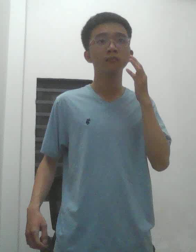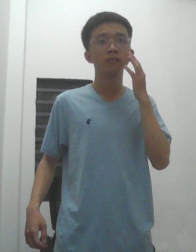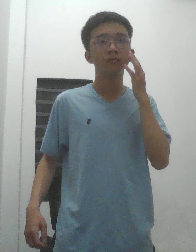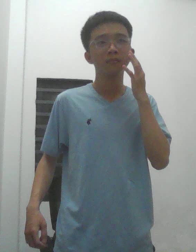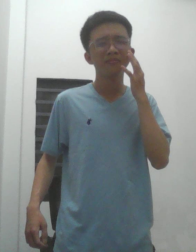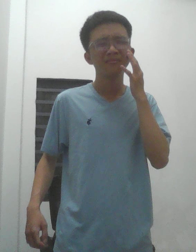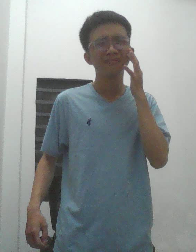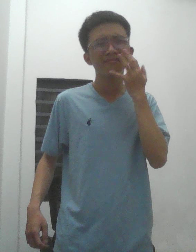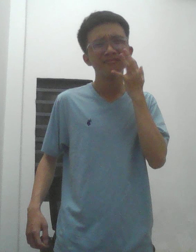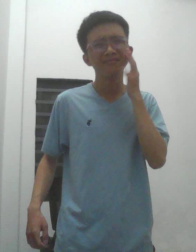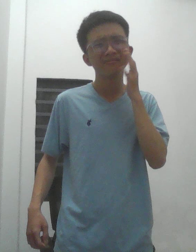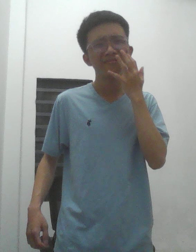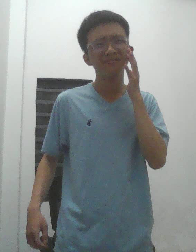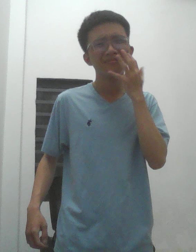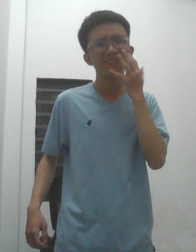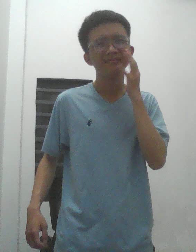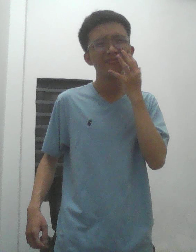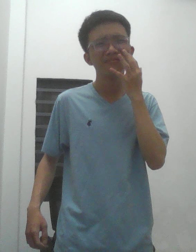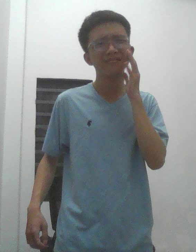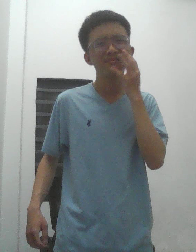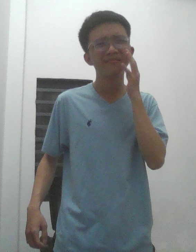kinh tom